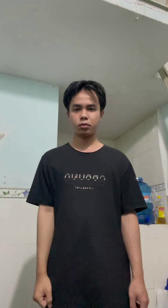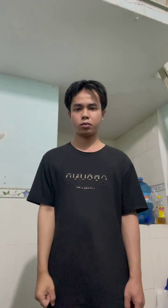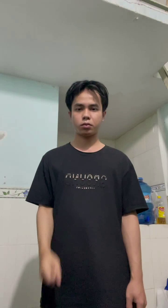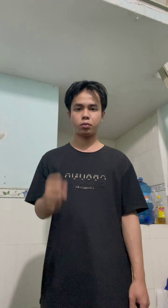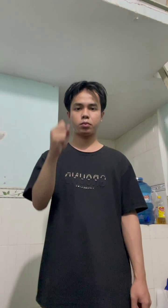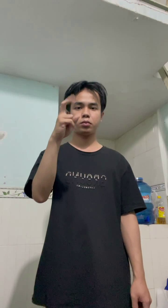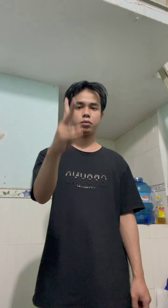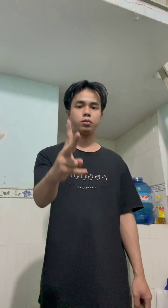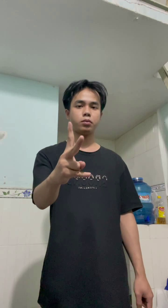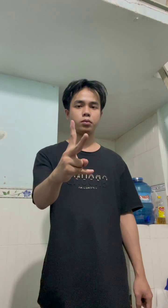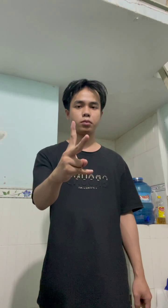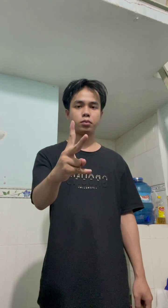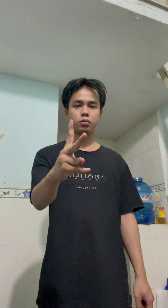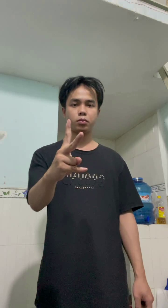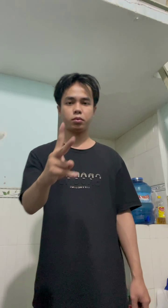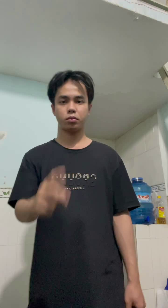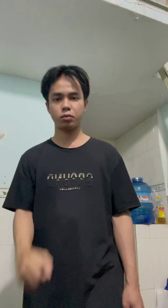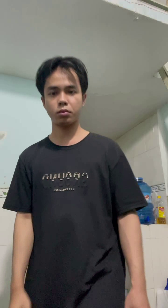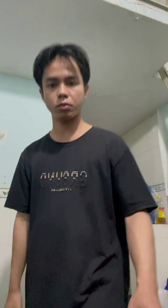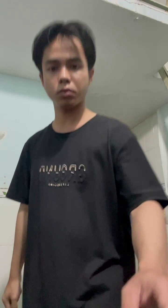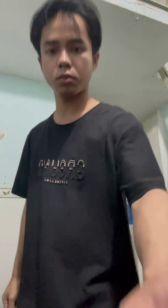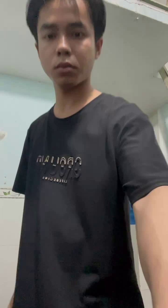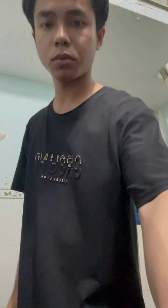h